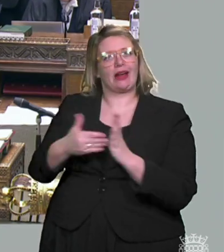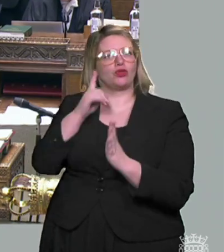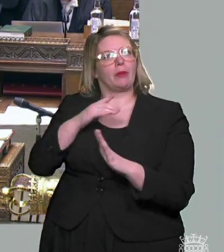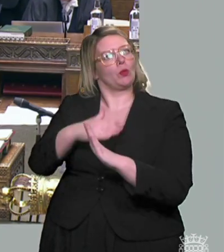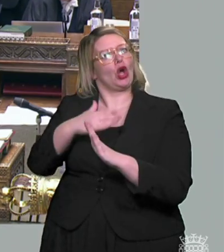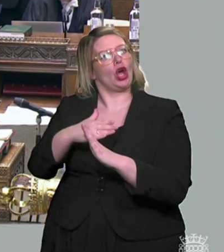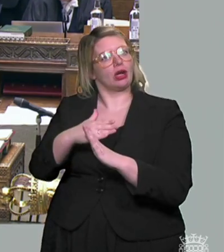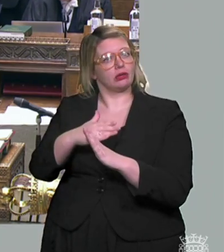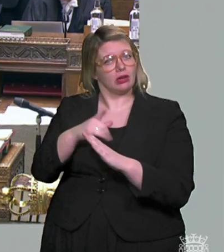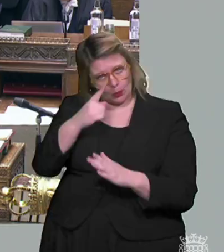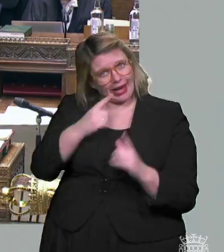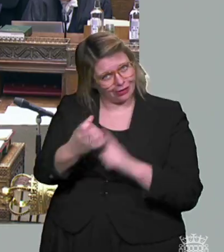And we can do that.